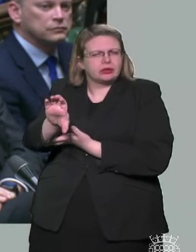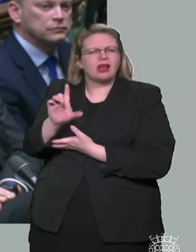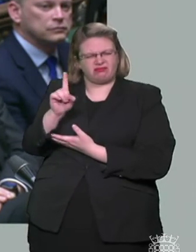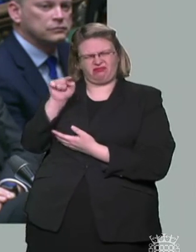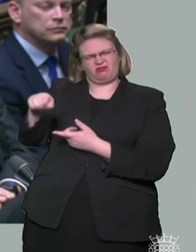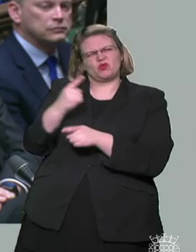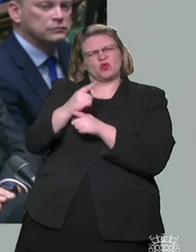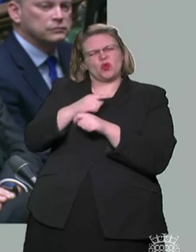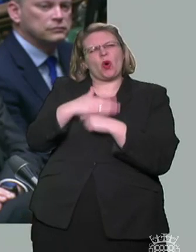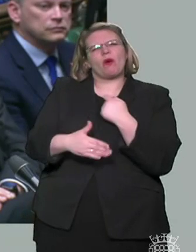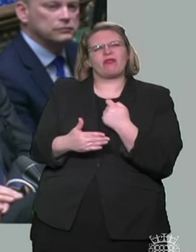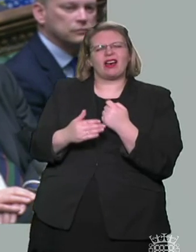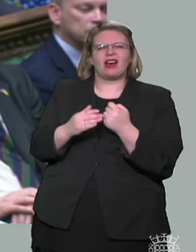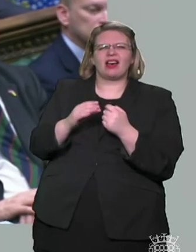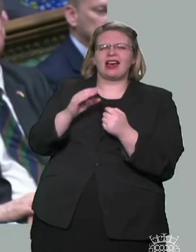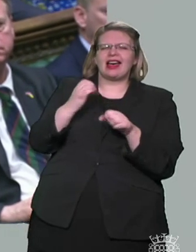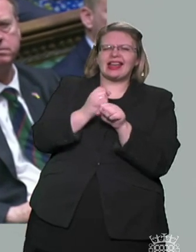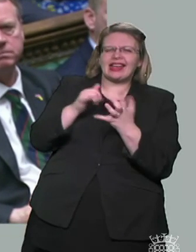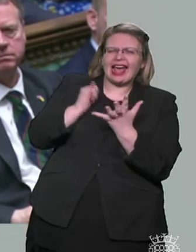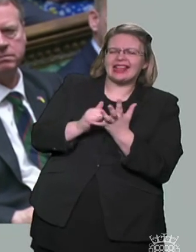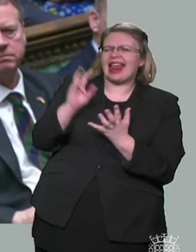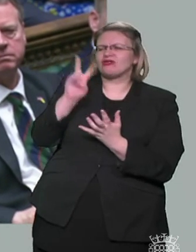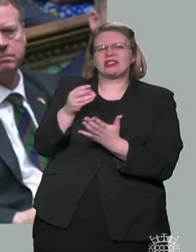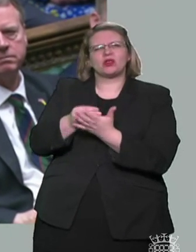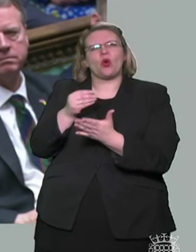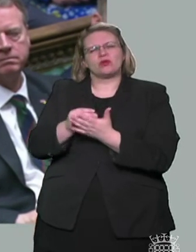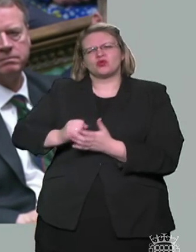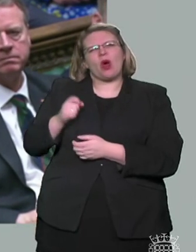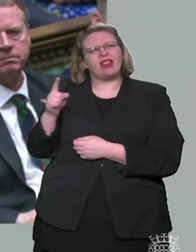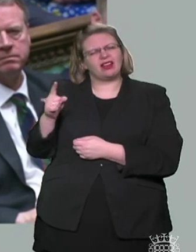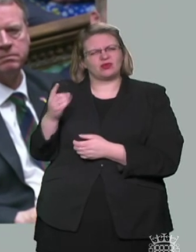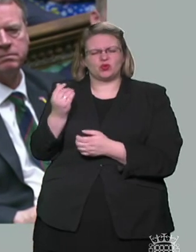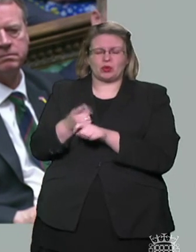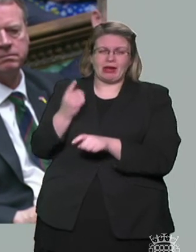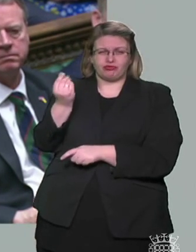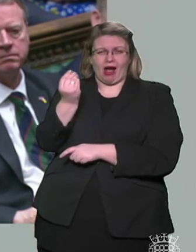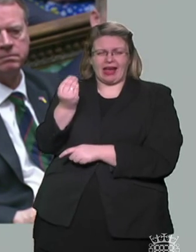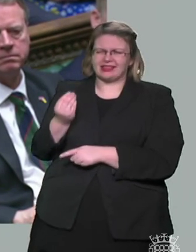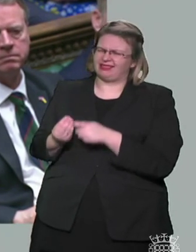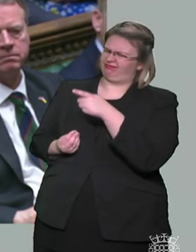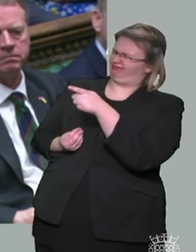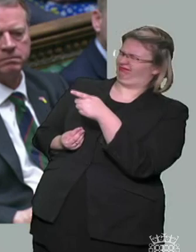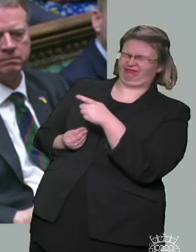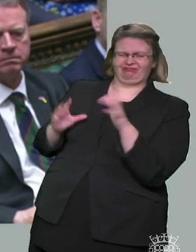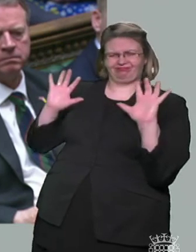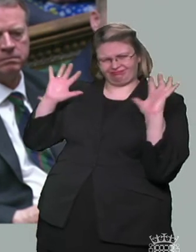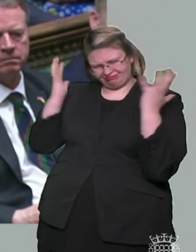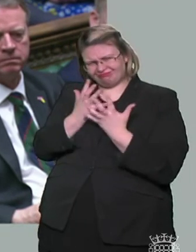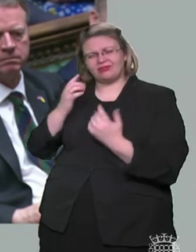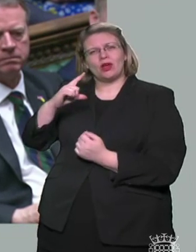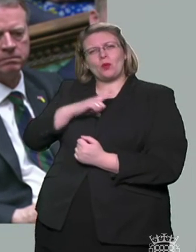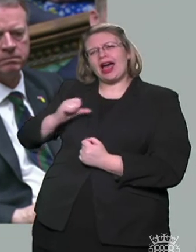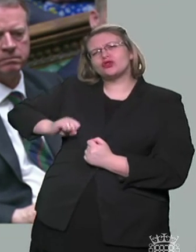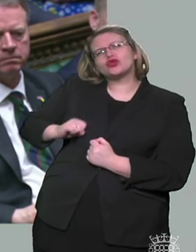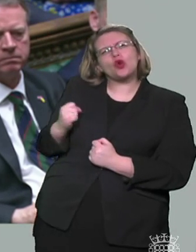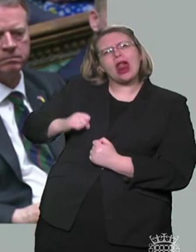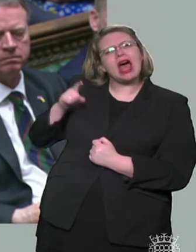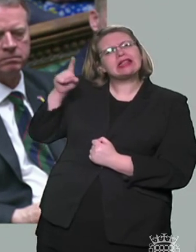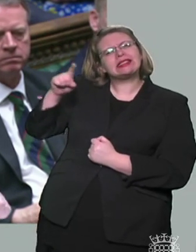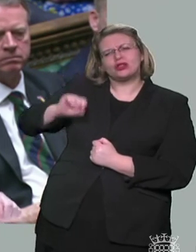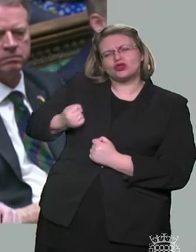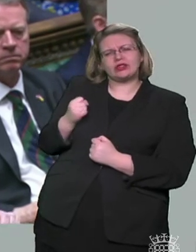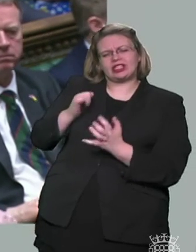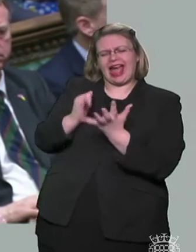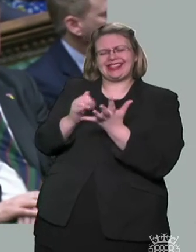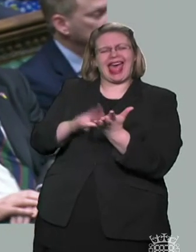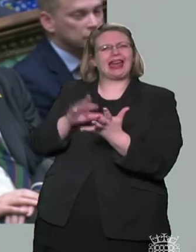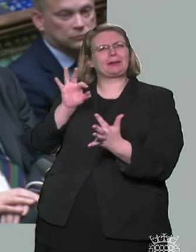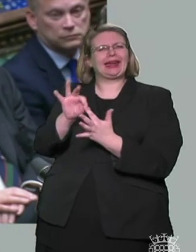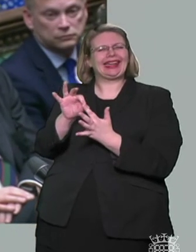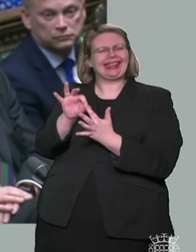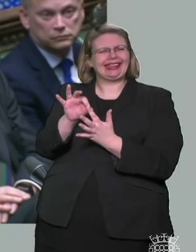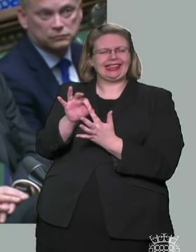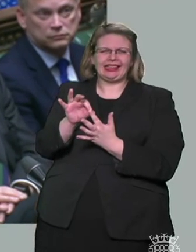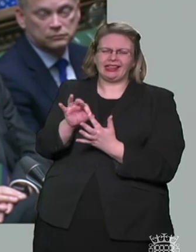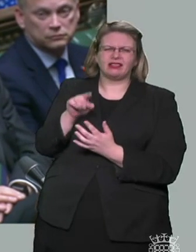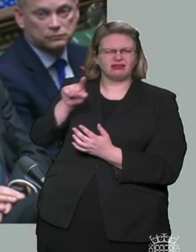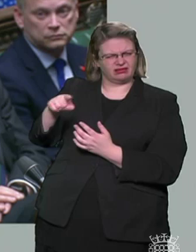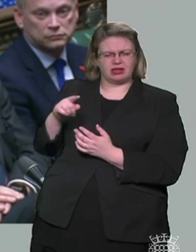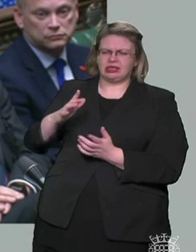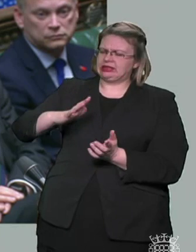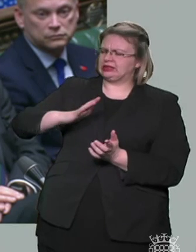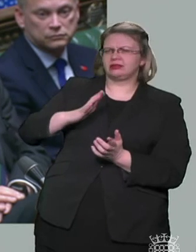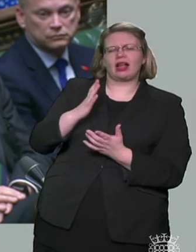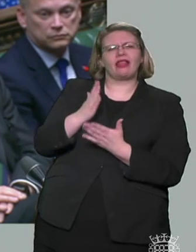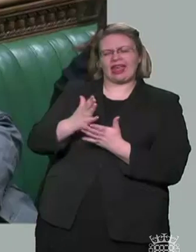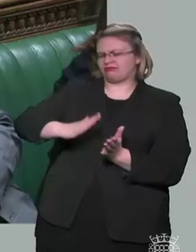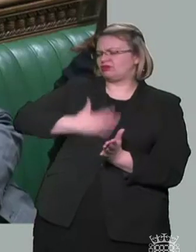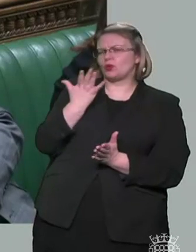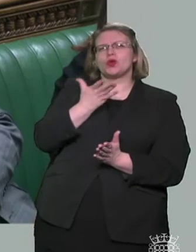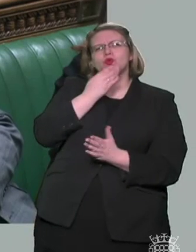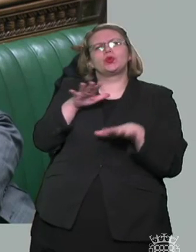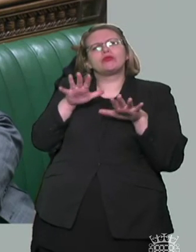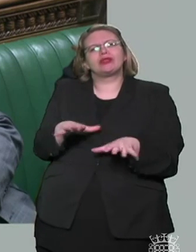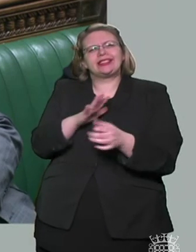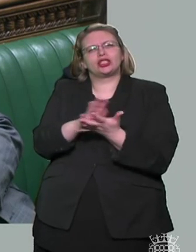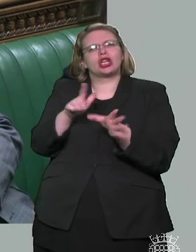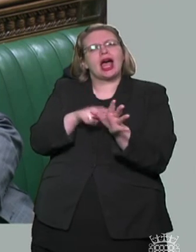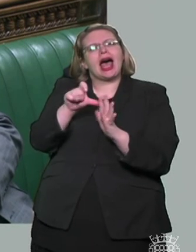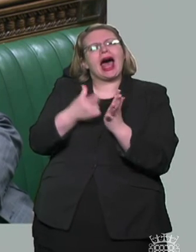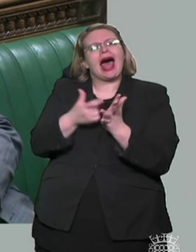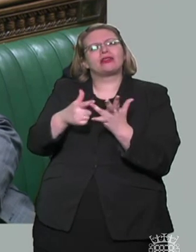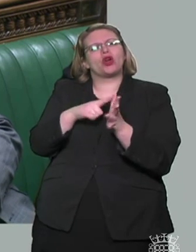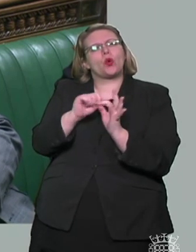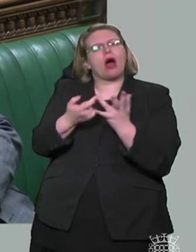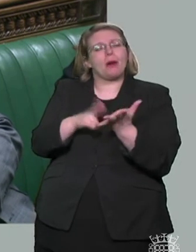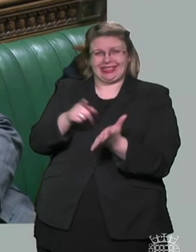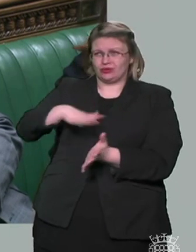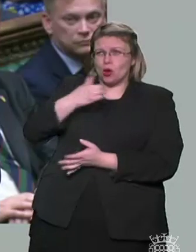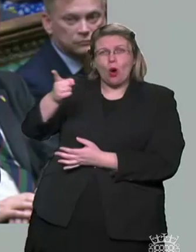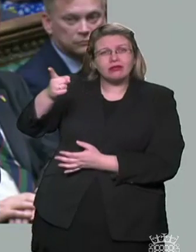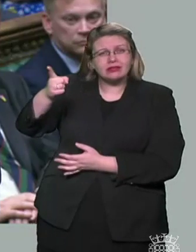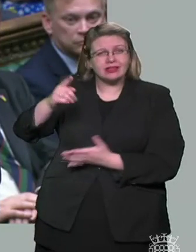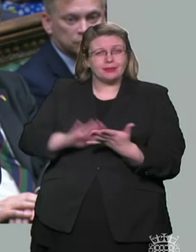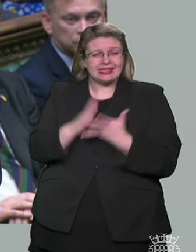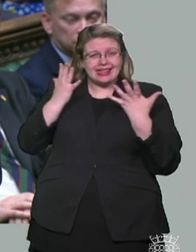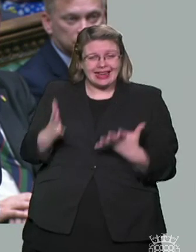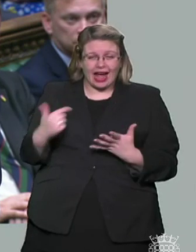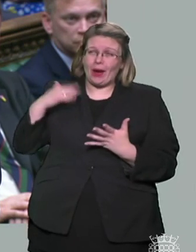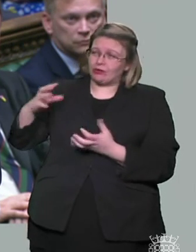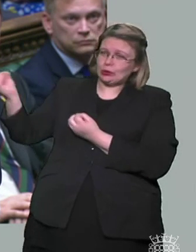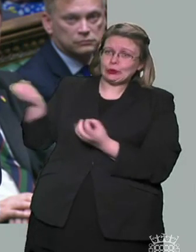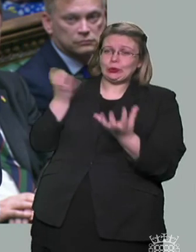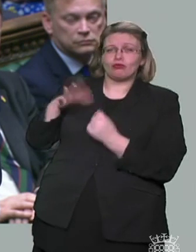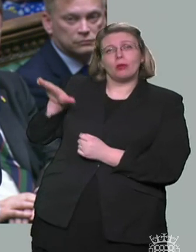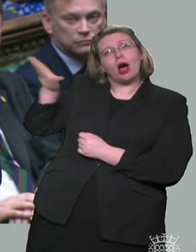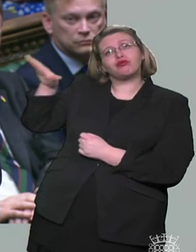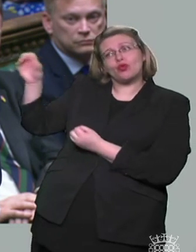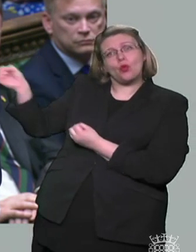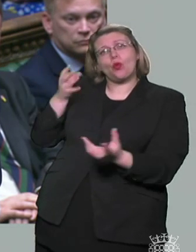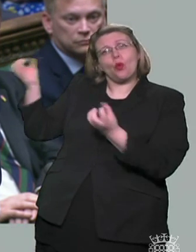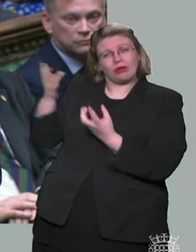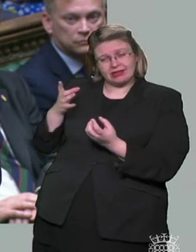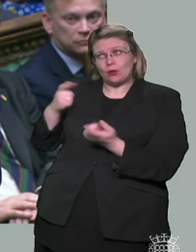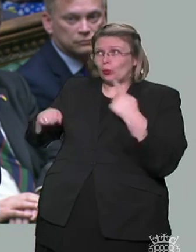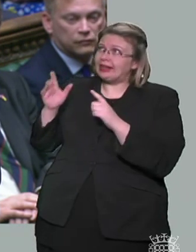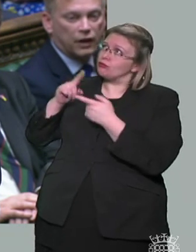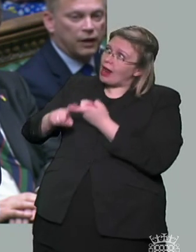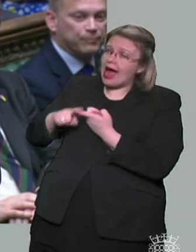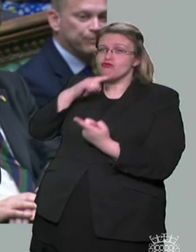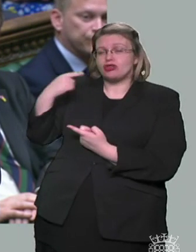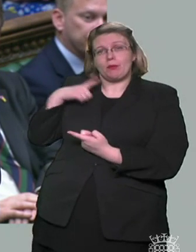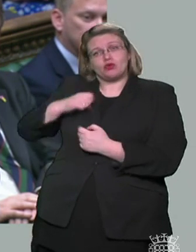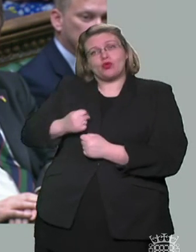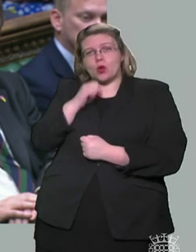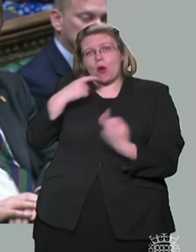But when he talks about the cost of energy in Scotland, how absolutely preposterous it is that the Scottish nationalist party should still be opposed to the use of any of our native hydrocarbons in this country, with the result that the Europeans are importing oil and gas from Putin’s Russia.